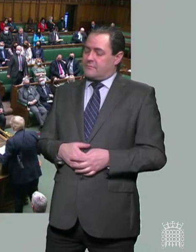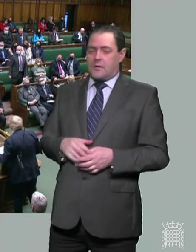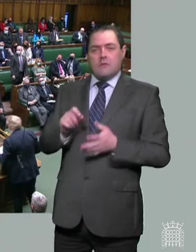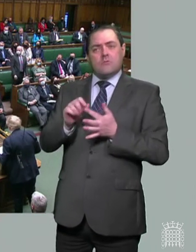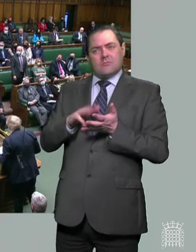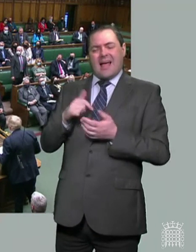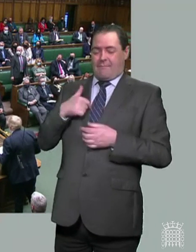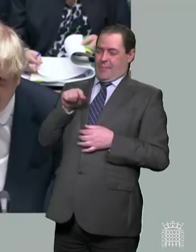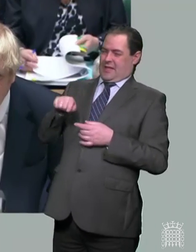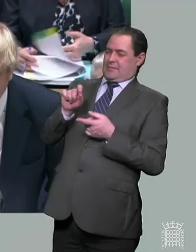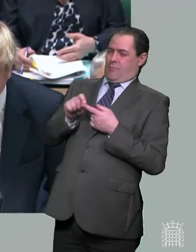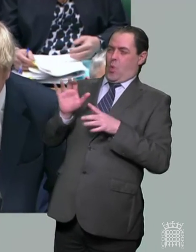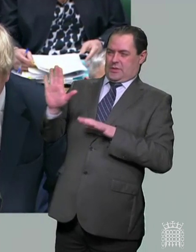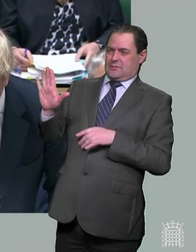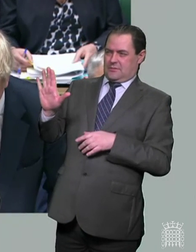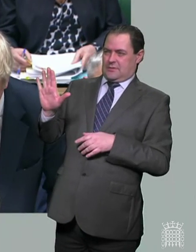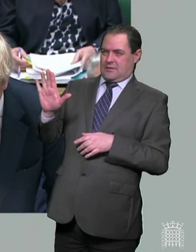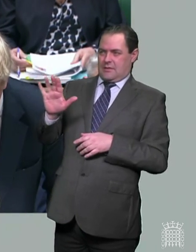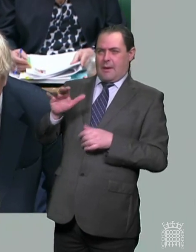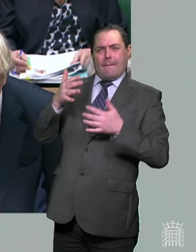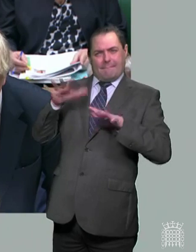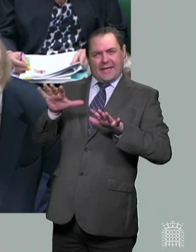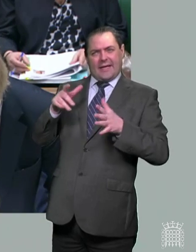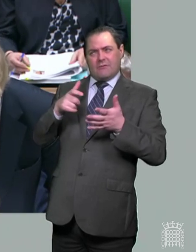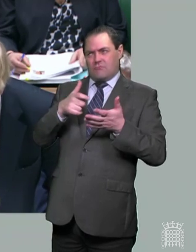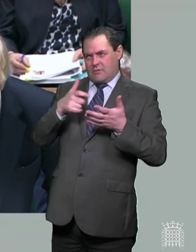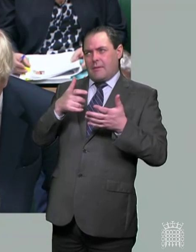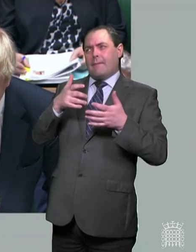That is precisely the point—it already has been.